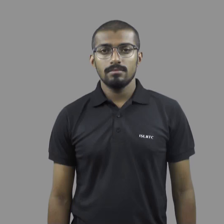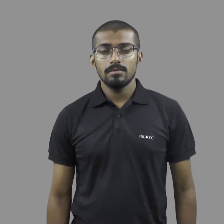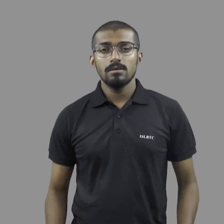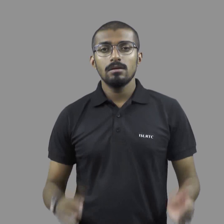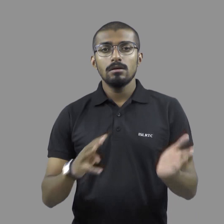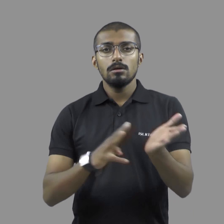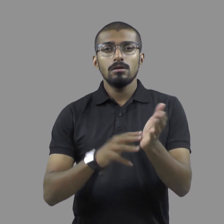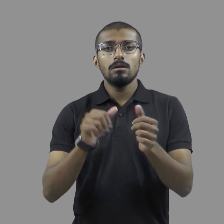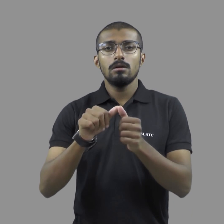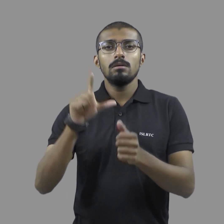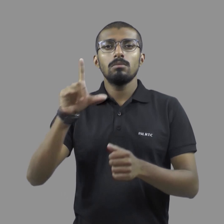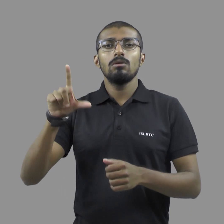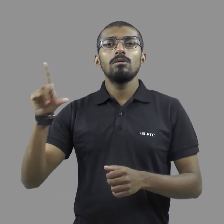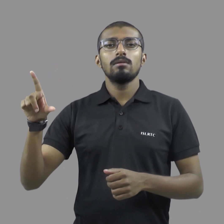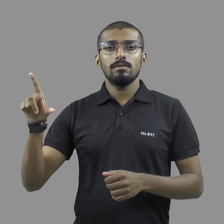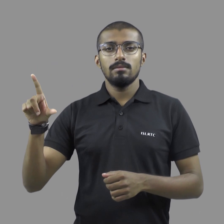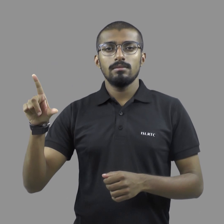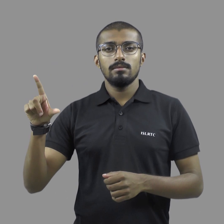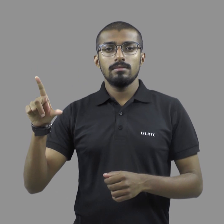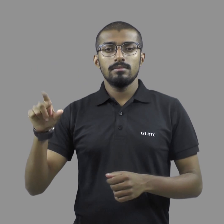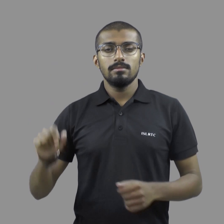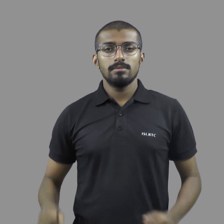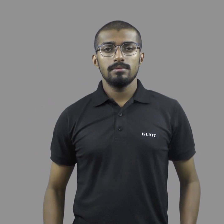Mall